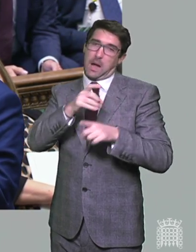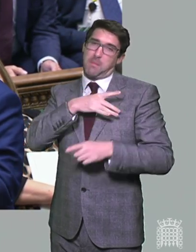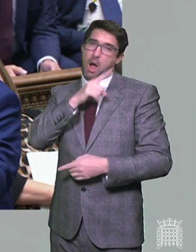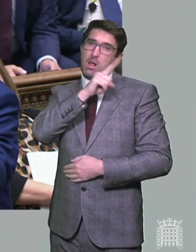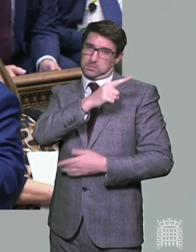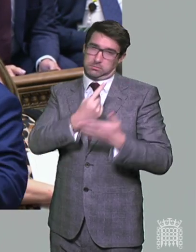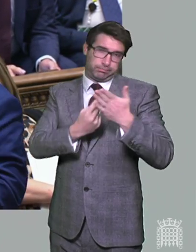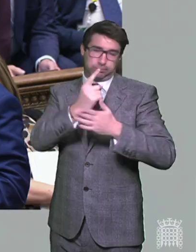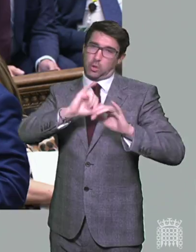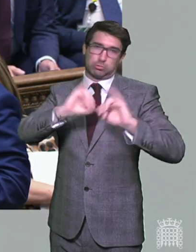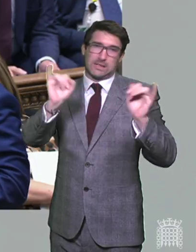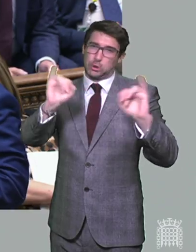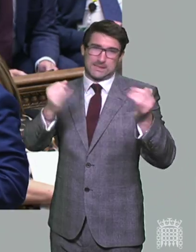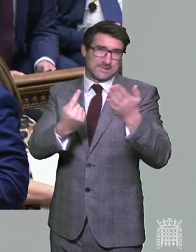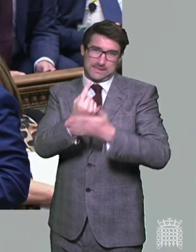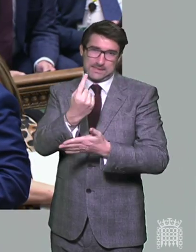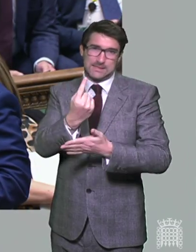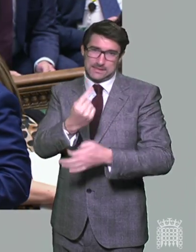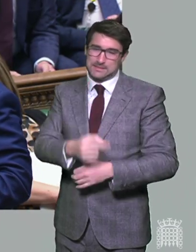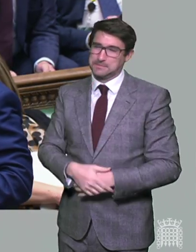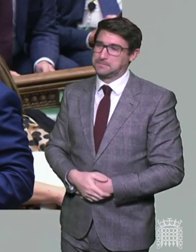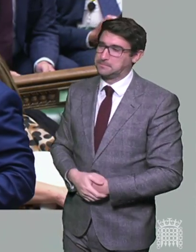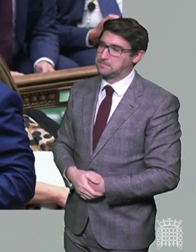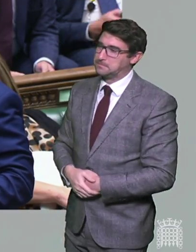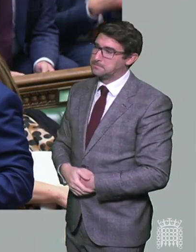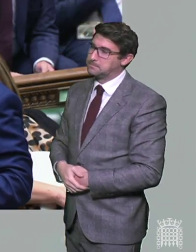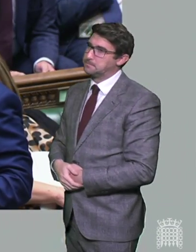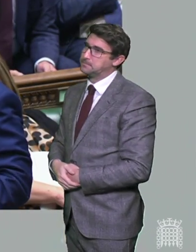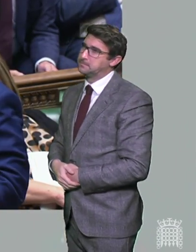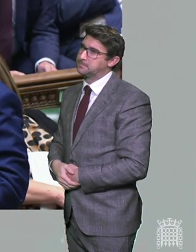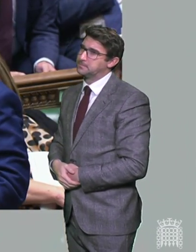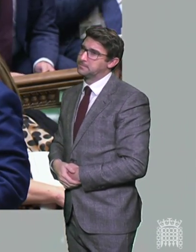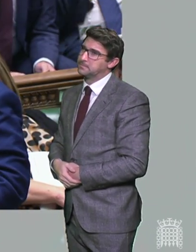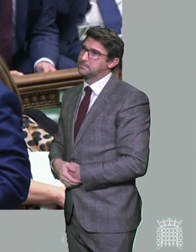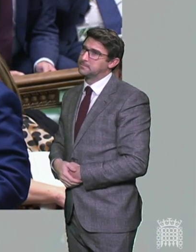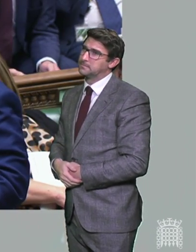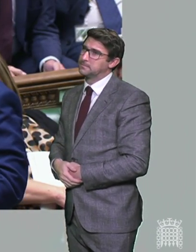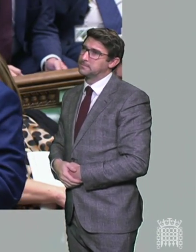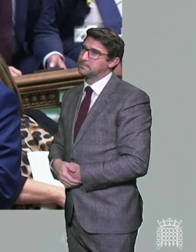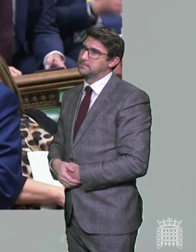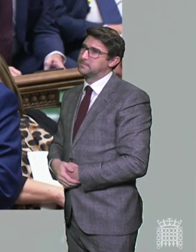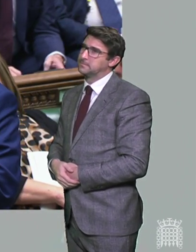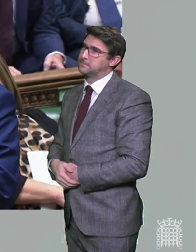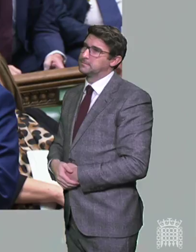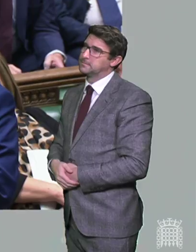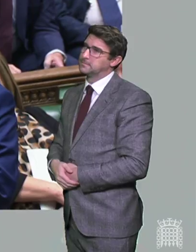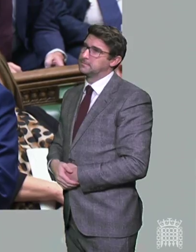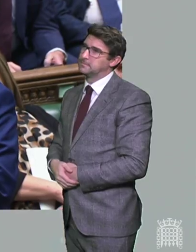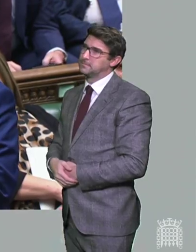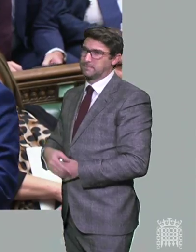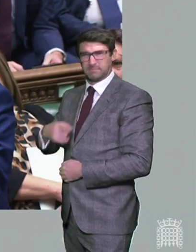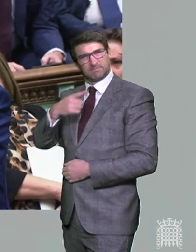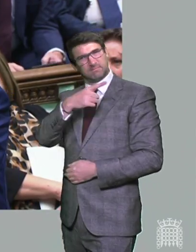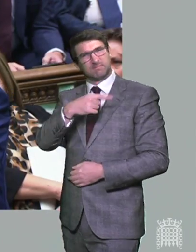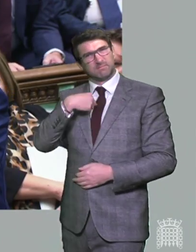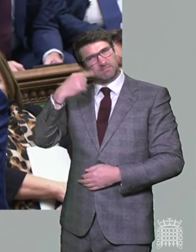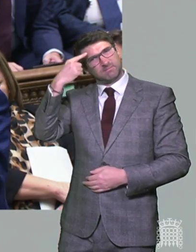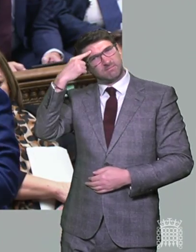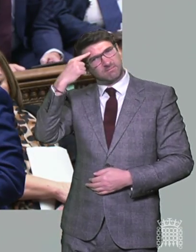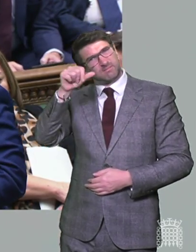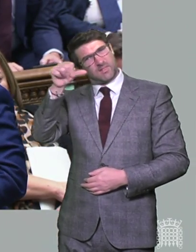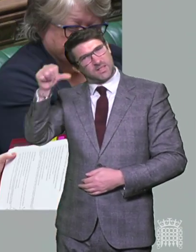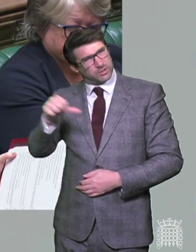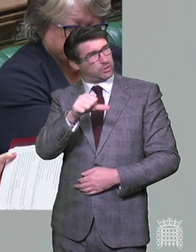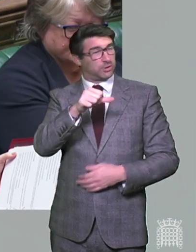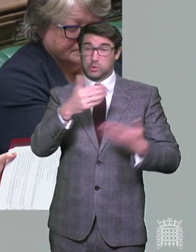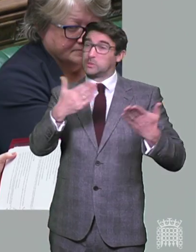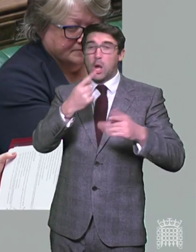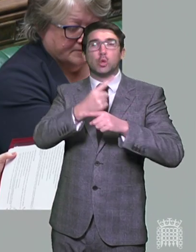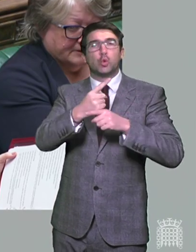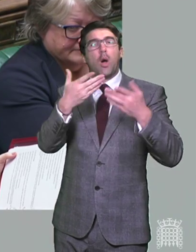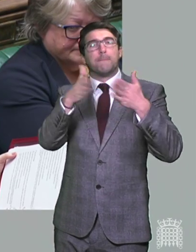I would have hoped that if the Prime Minister were making public spending commitments today, she would have said that those who rely on social security benefits will get their benefits uprated in line with inflation.